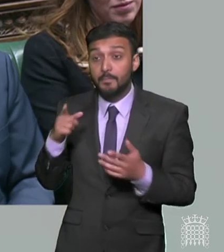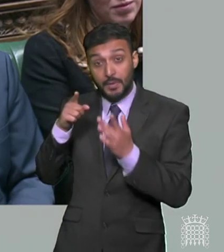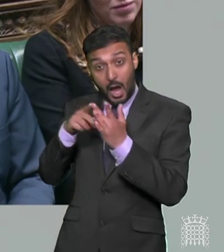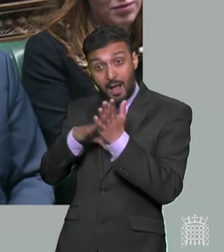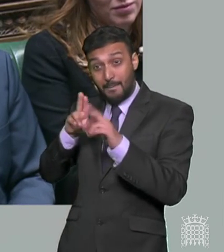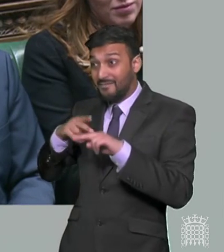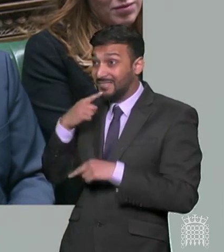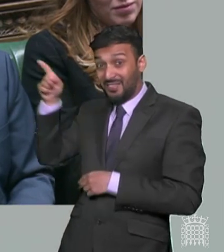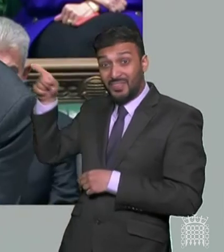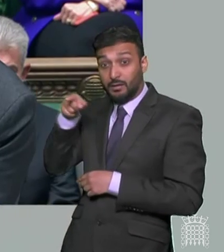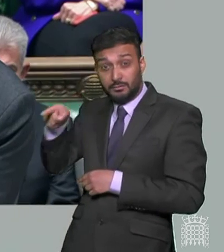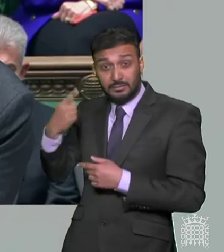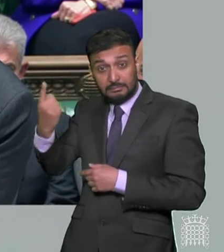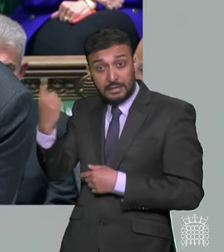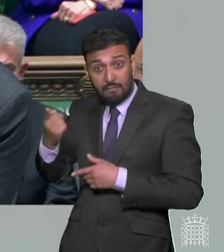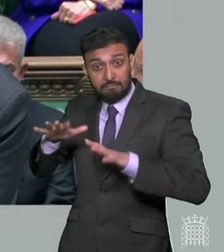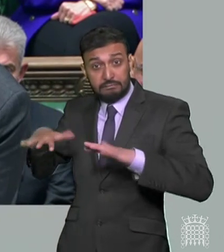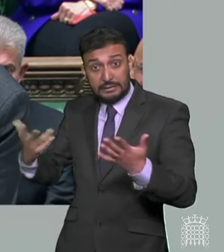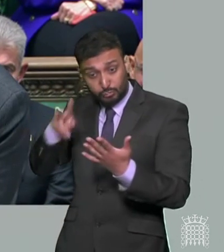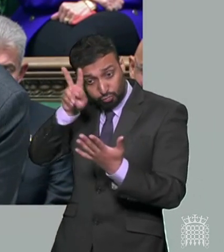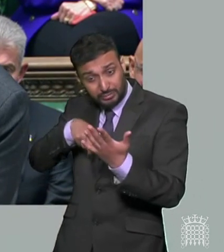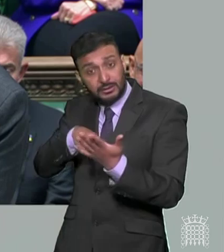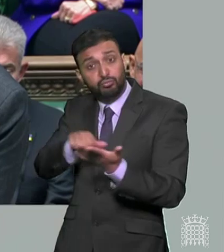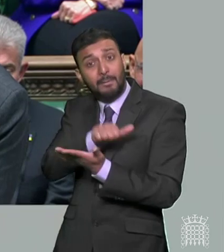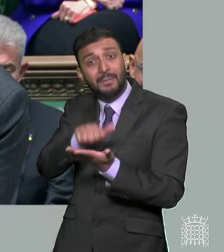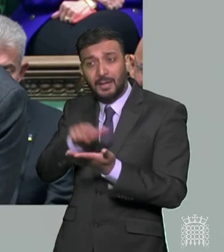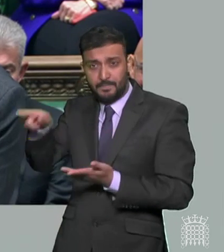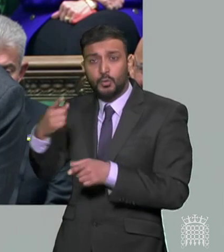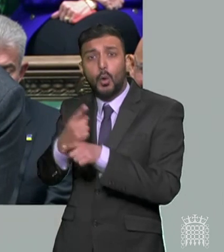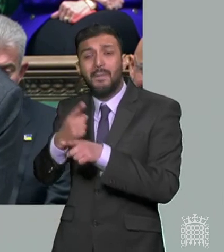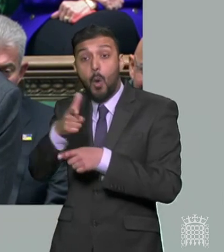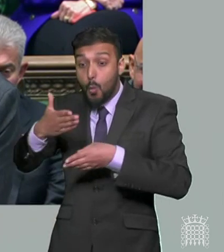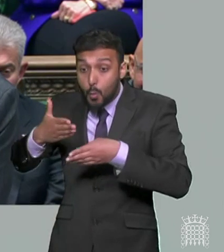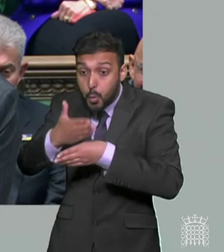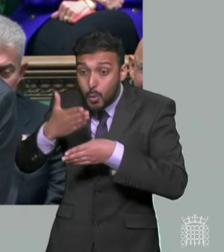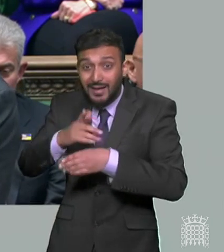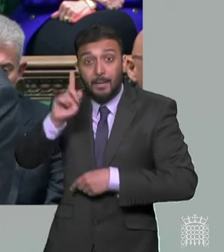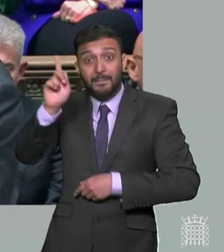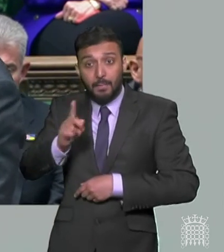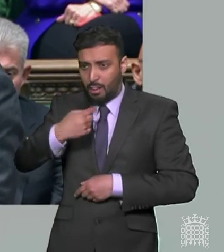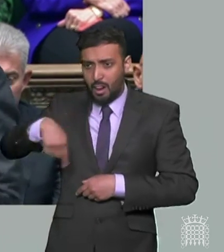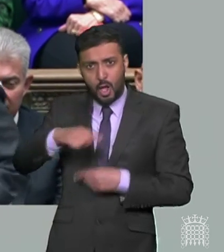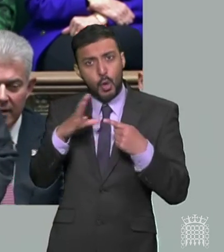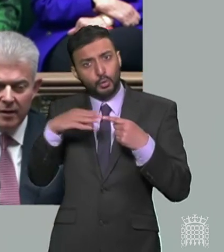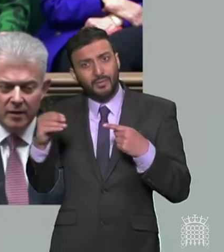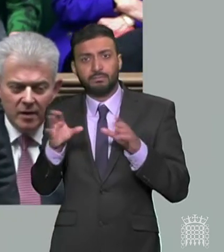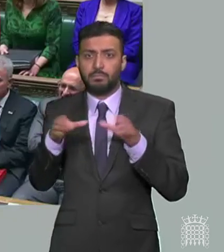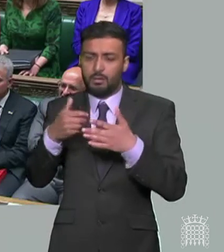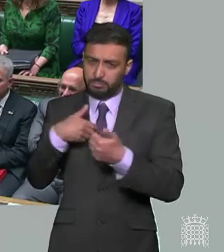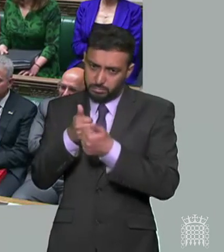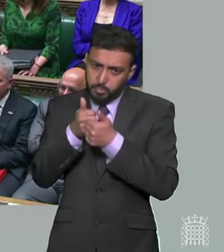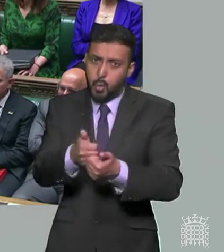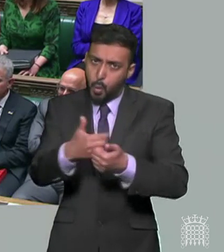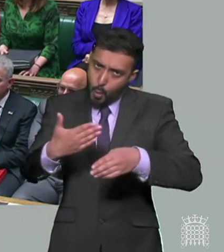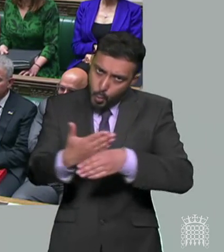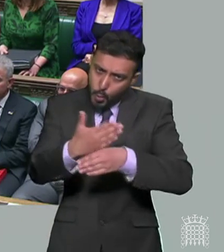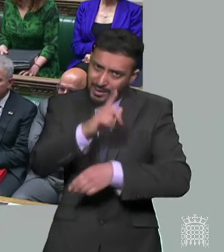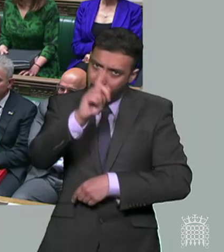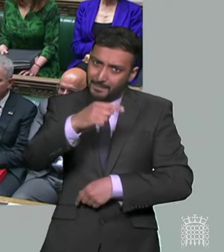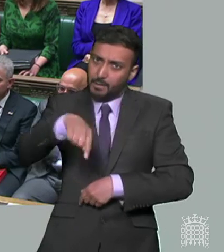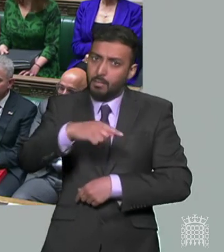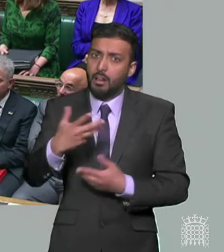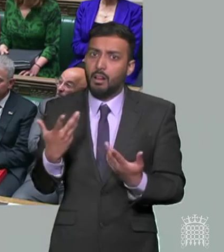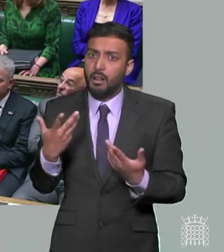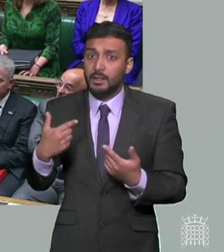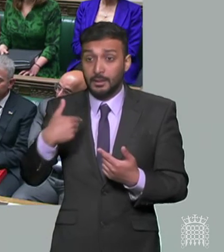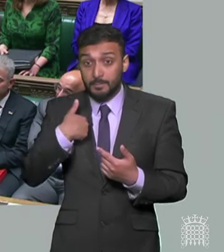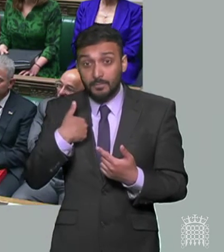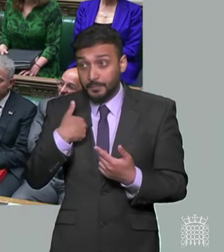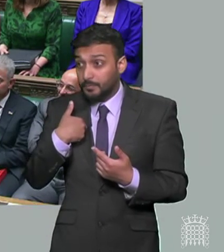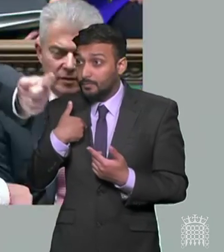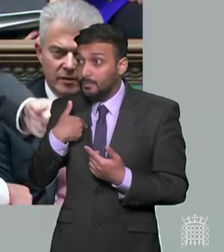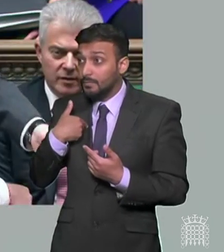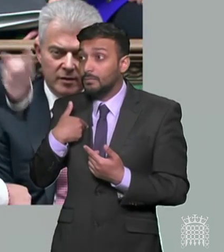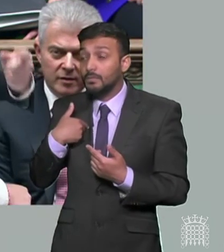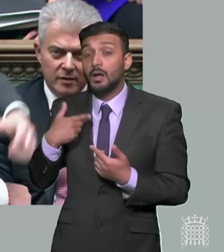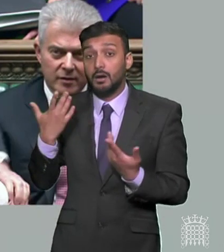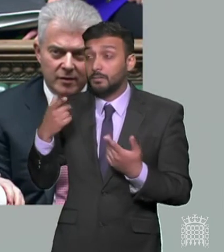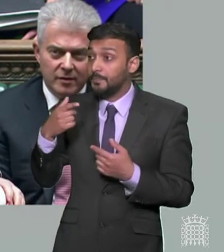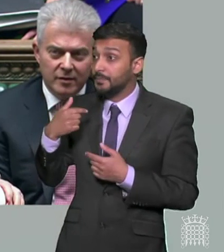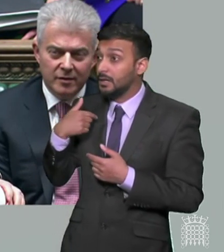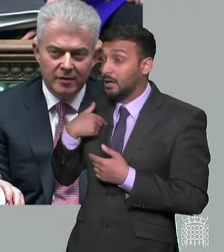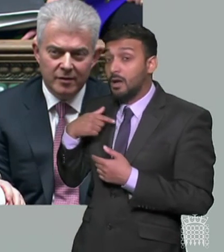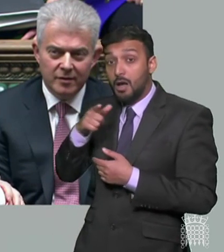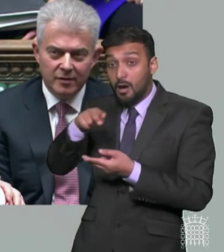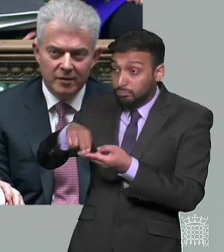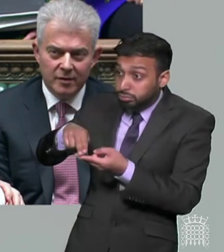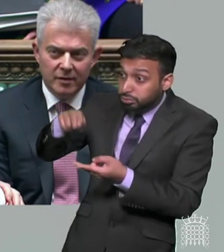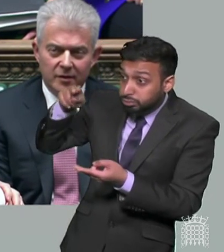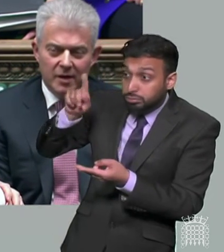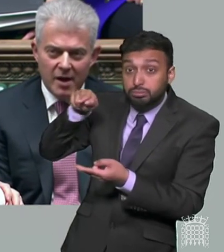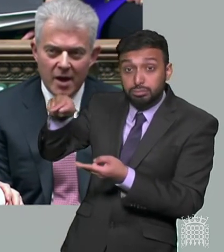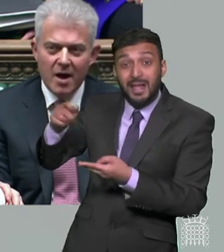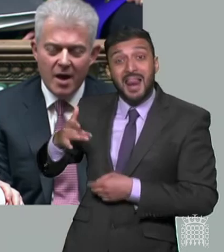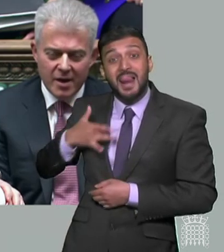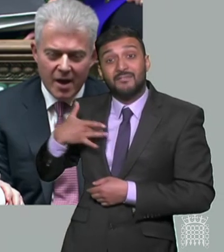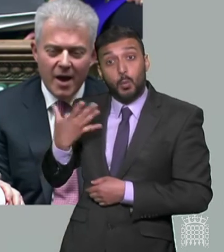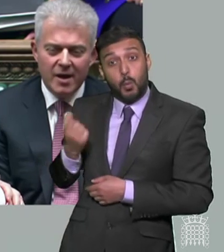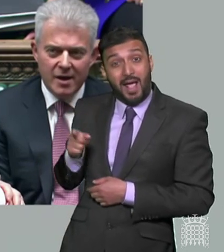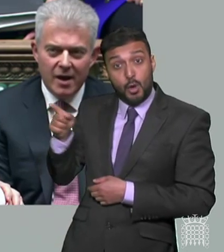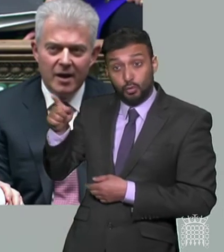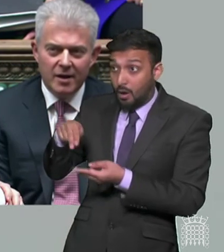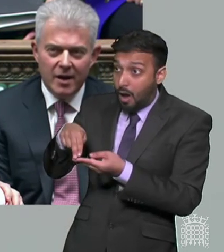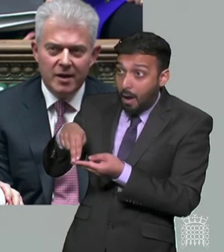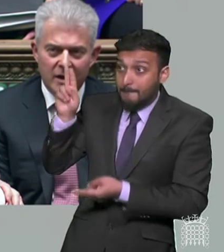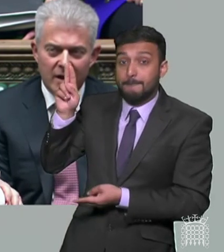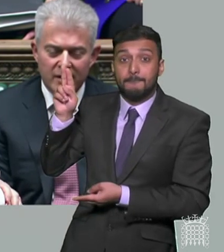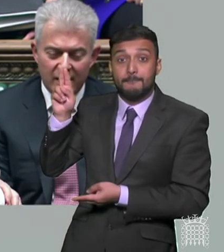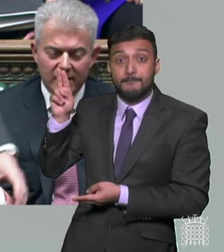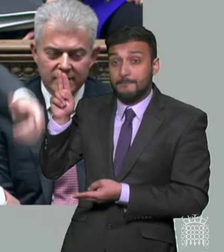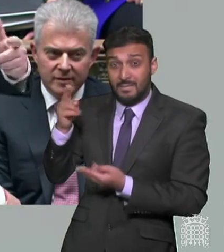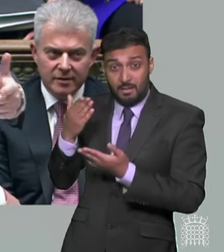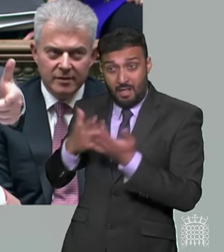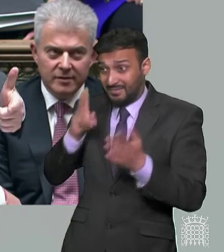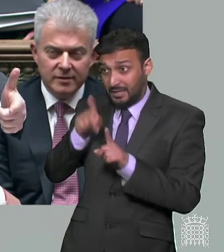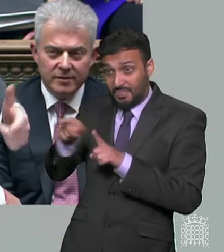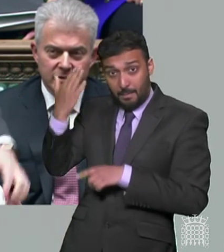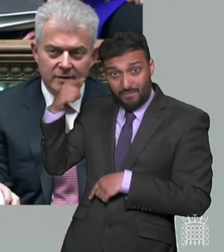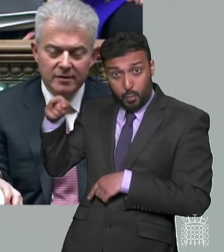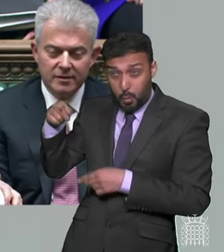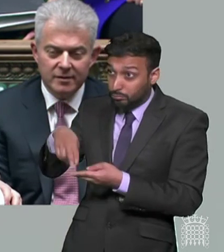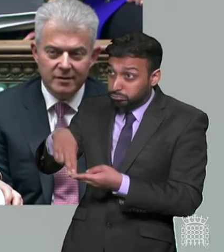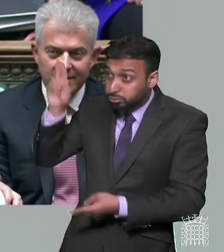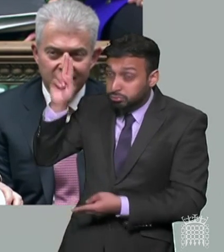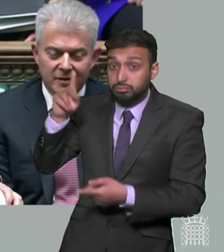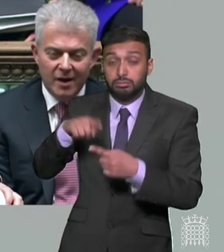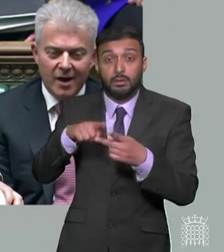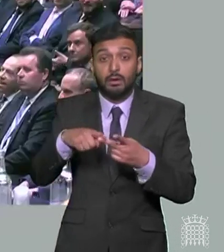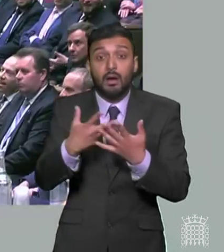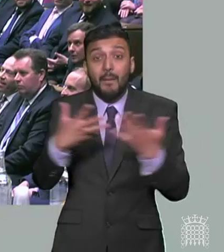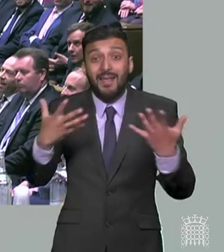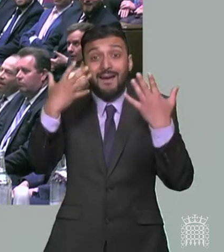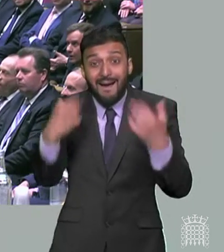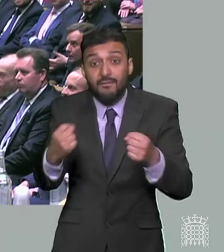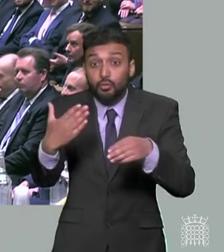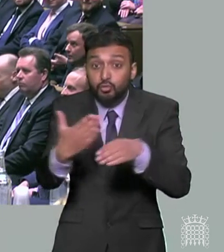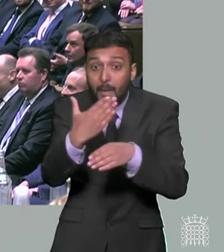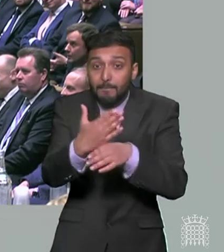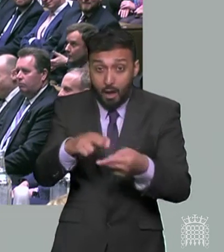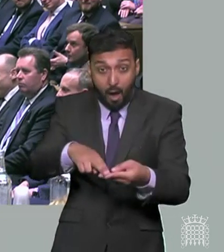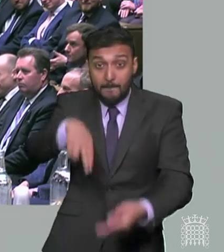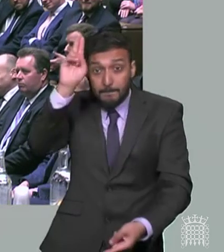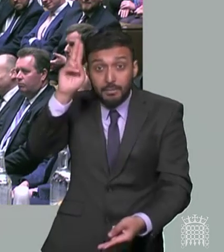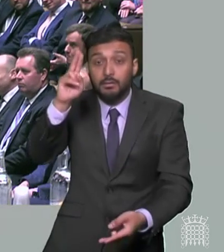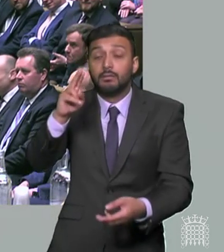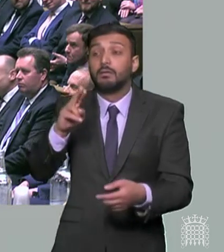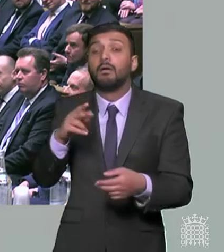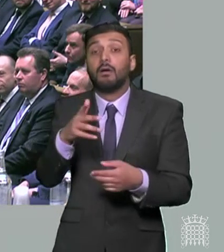He asks about working people. This is the Government, this is the party that supports working people, unlike Labour, with the biggest increase— Yes, I will tell them what is going up: the living wage is going up by record amounts, employment is going up by record amounts.